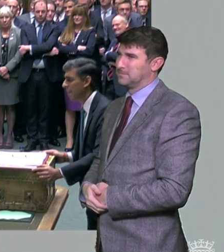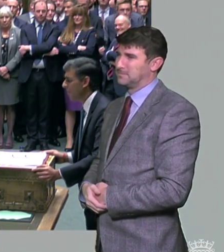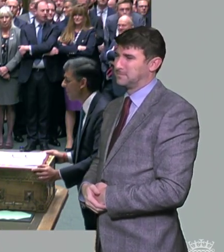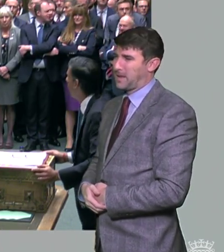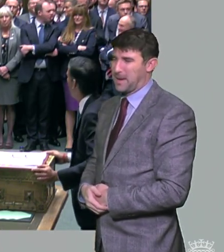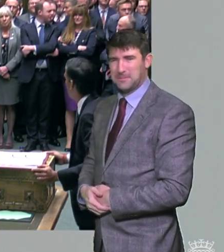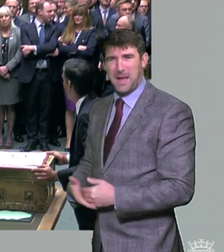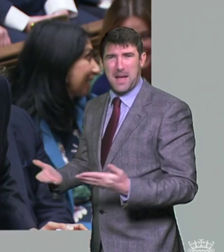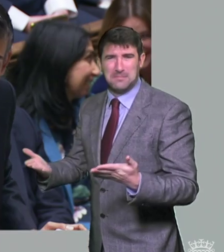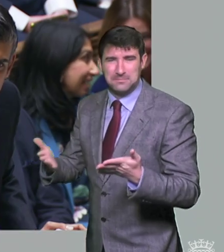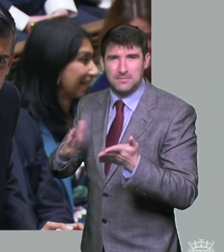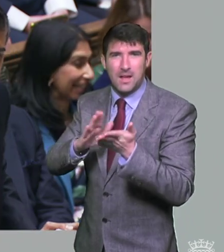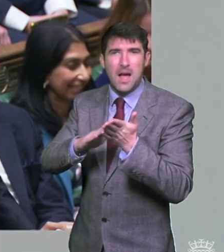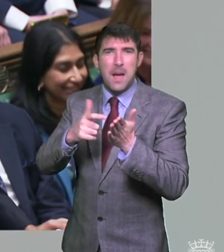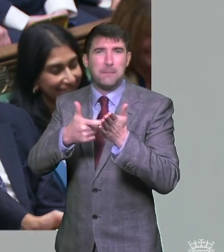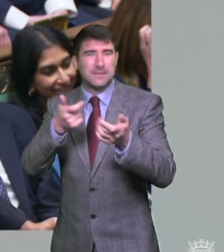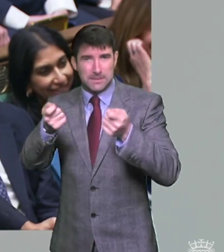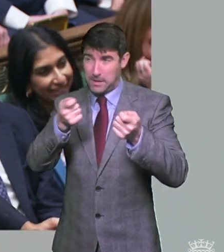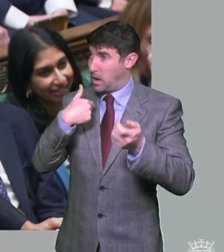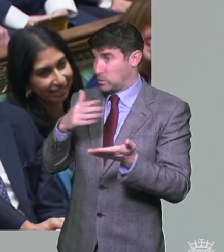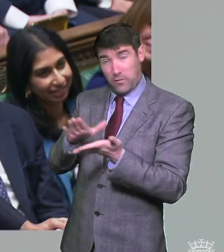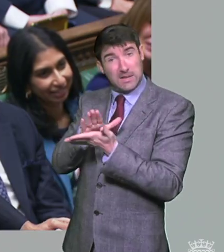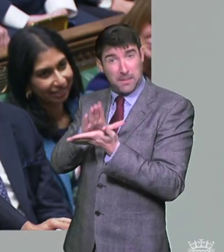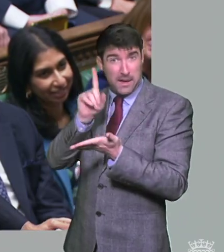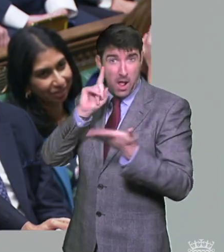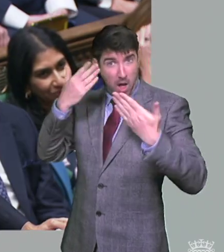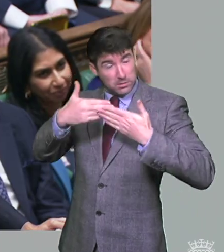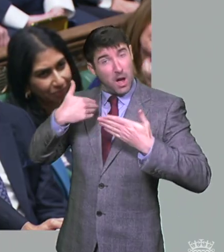I was pleased to have a call last night with the First Minister of Scotland.